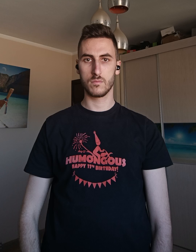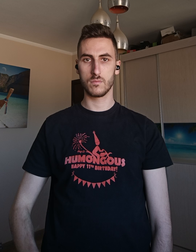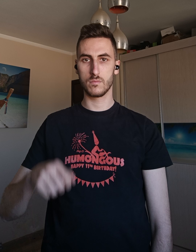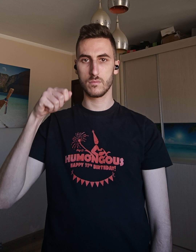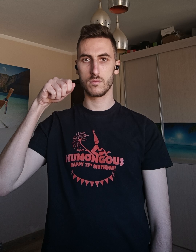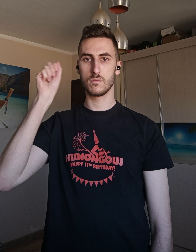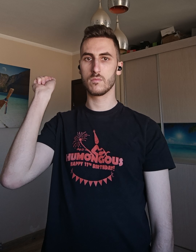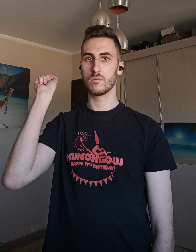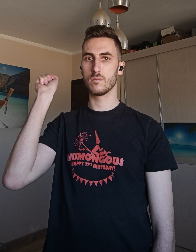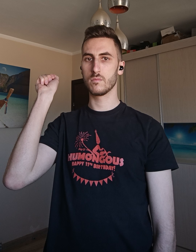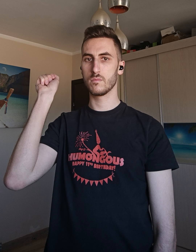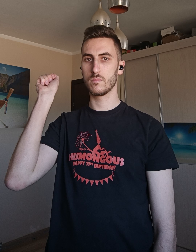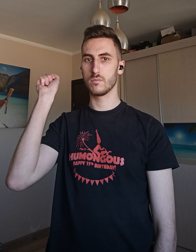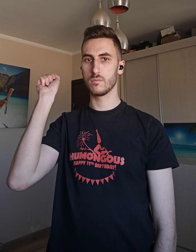יקר